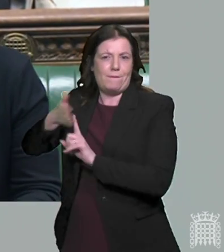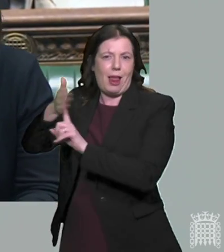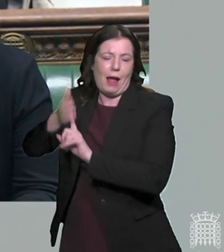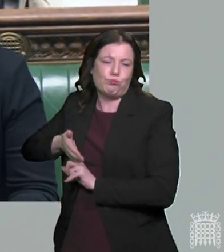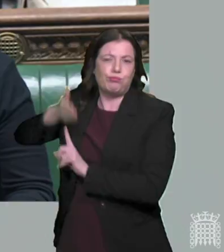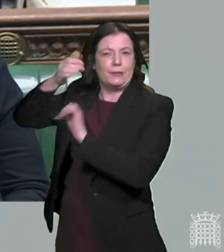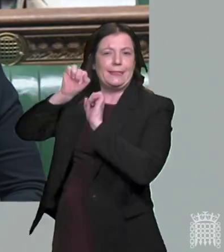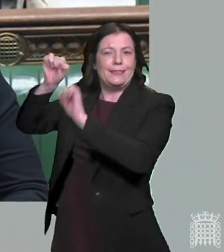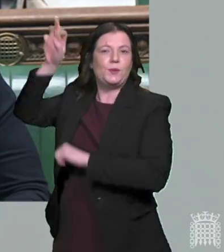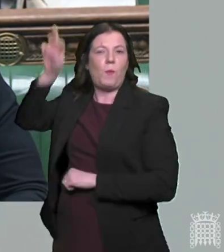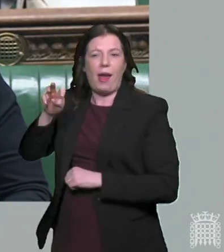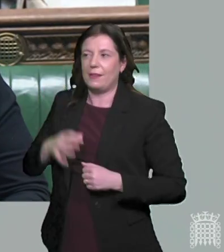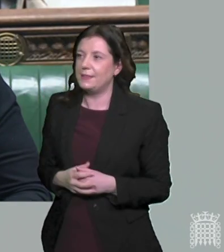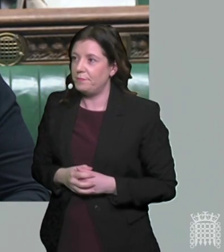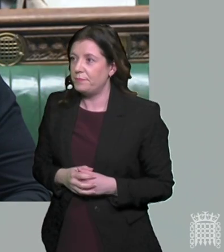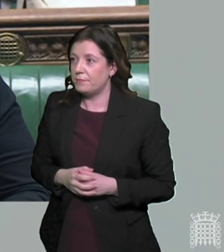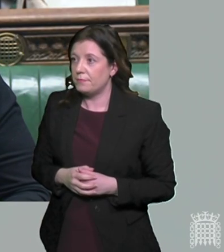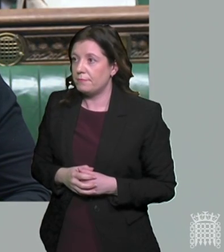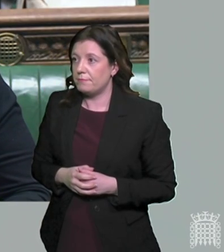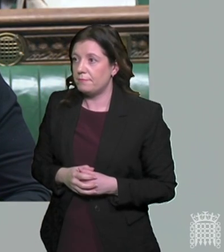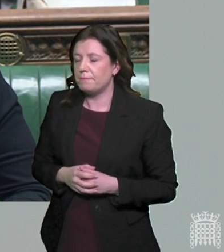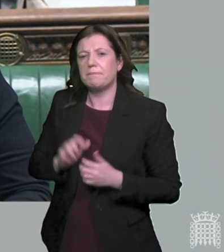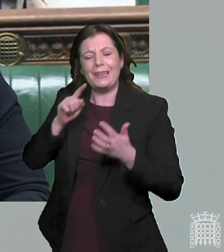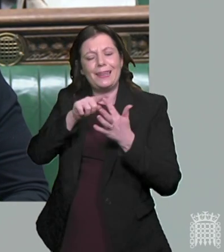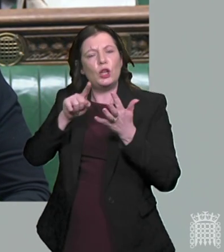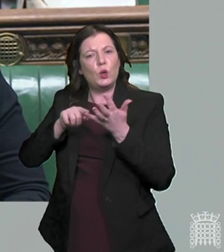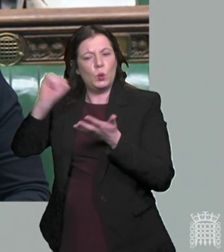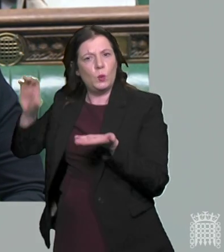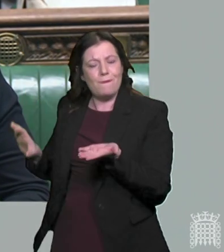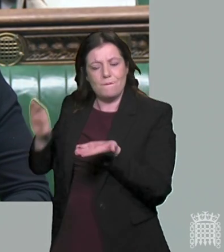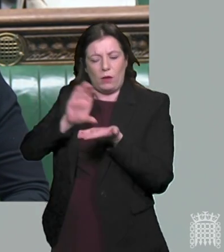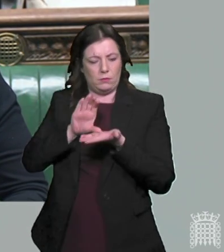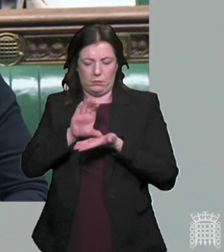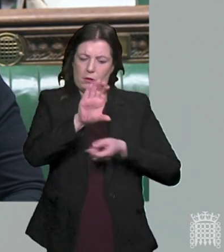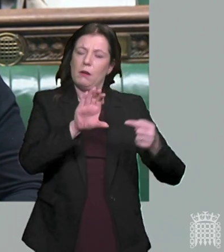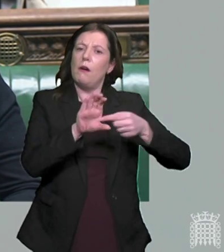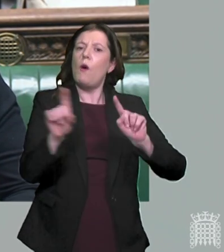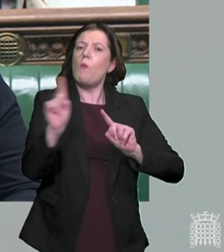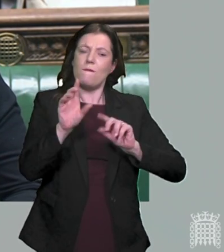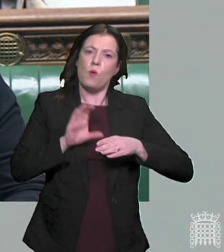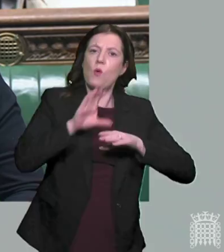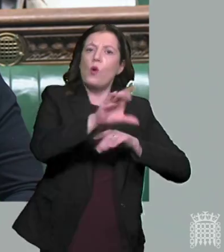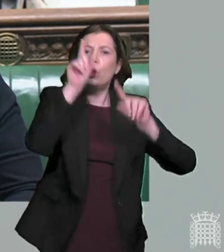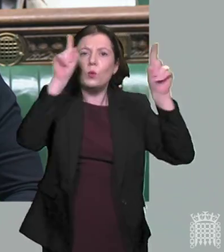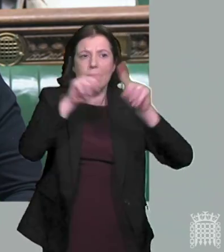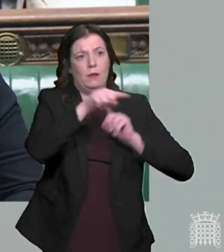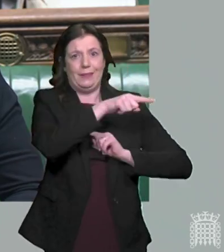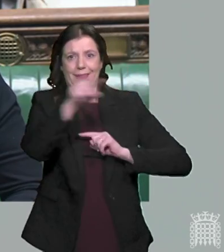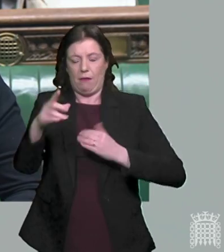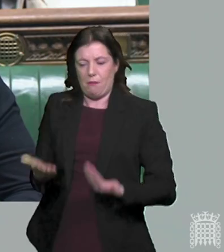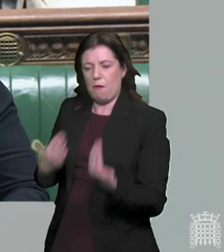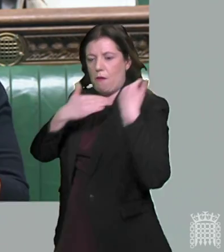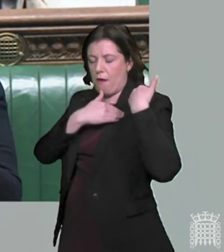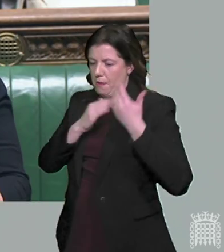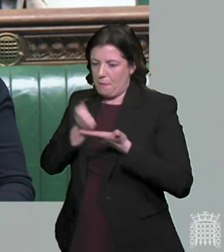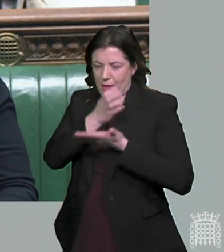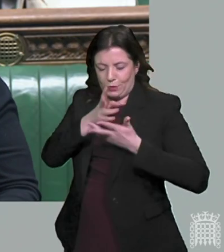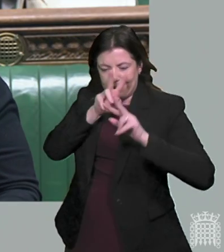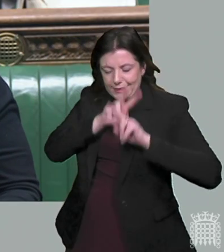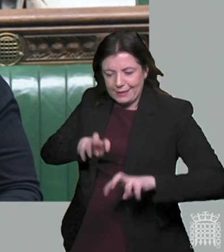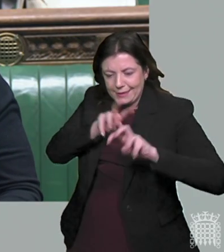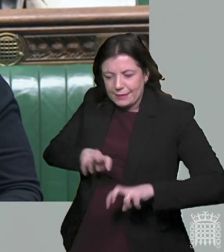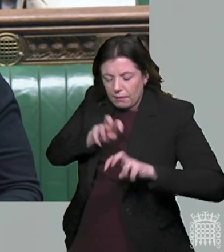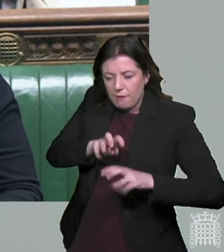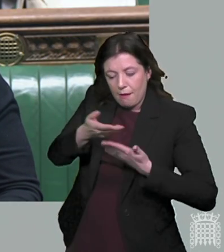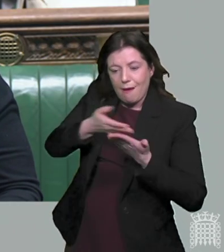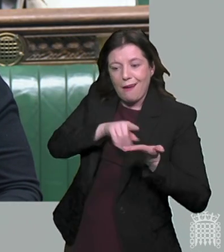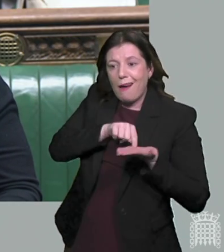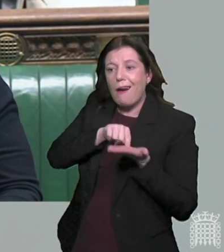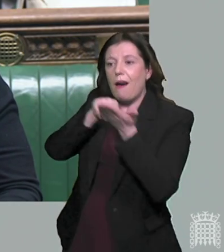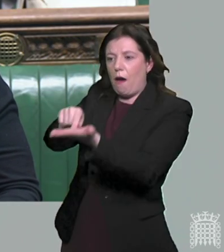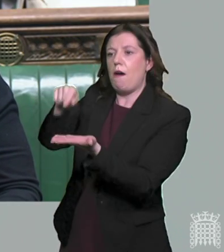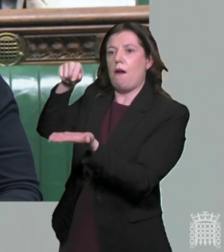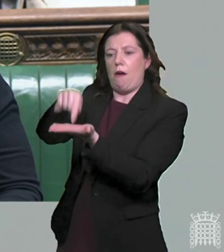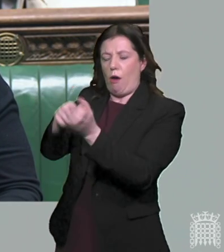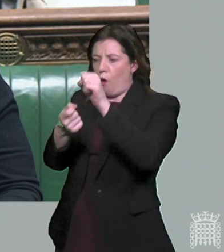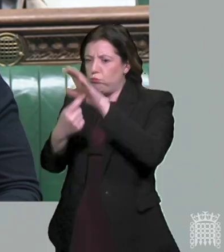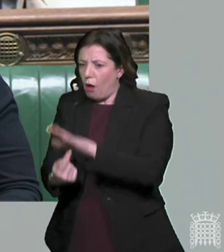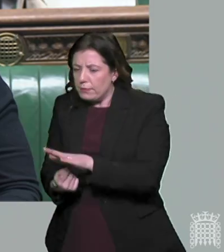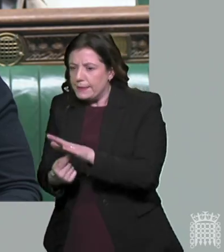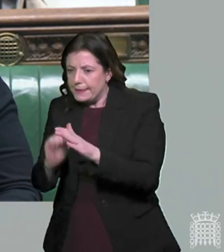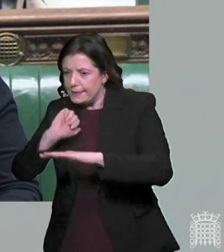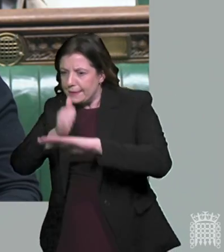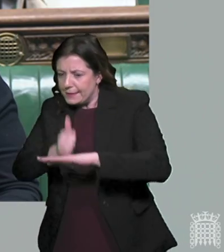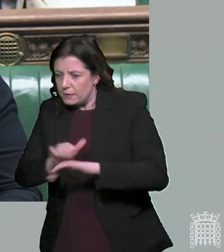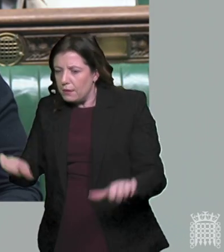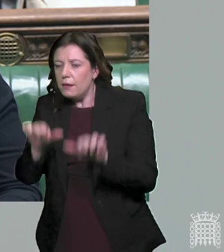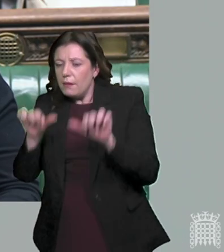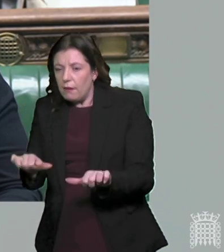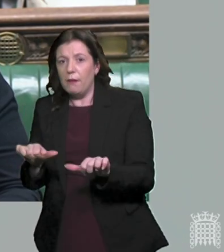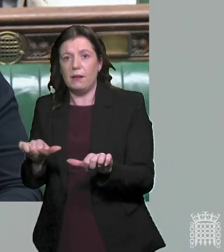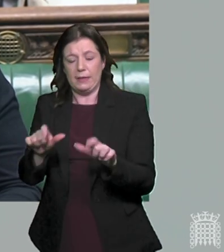On the subject of digital connectivity, EU structural funds have helped our universities to deliver research, innovation and skills development across areas that the Minister’s Government consider a priority, including digital transformation.